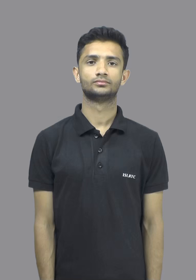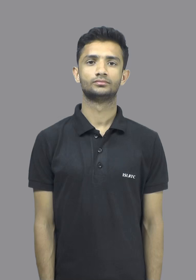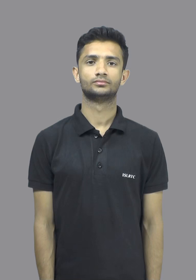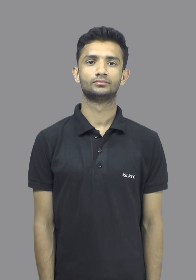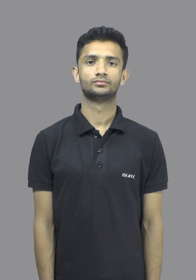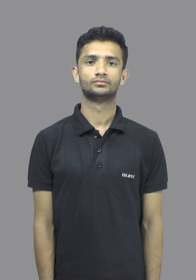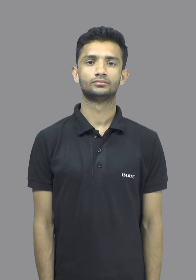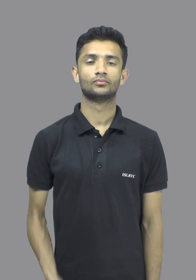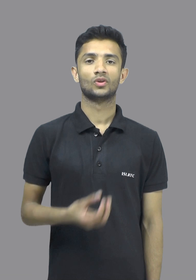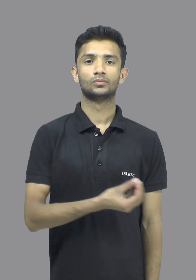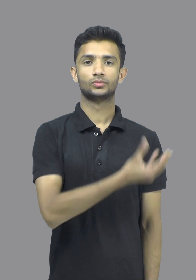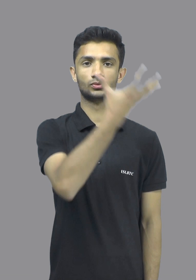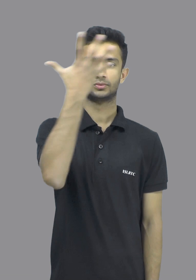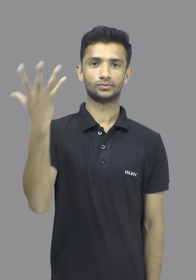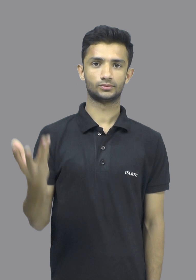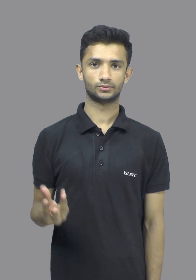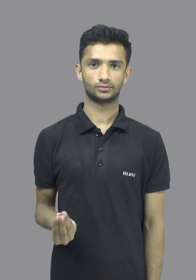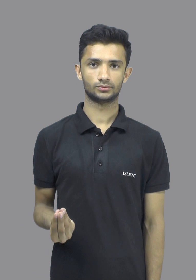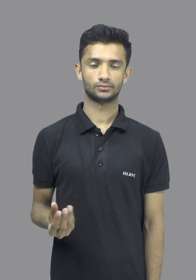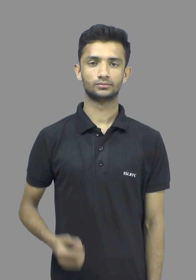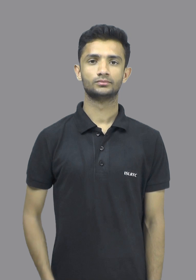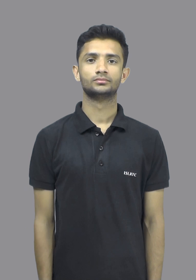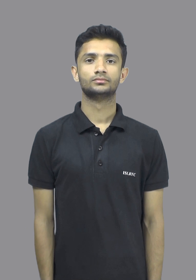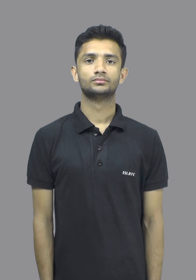Day